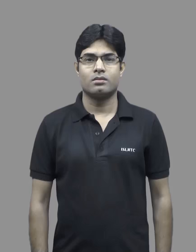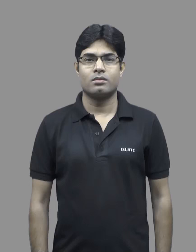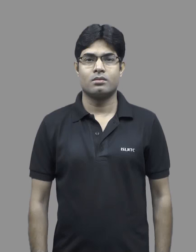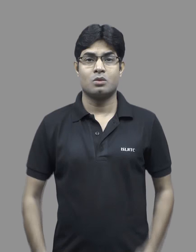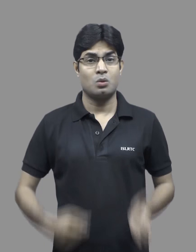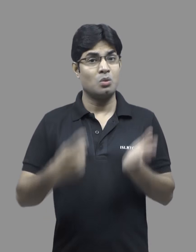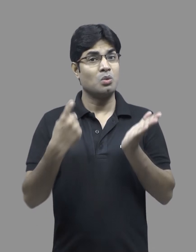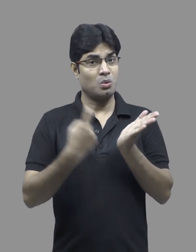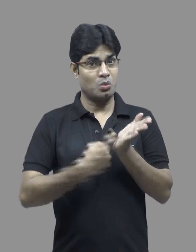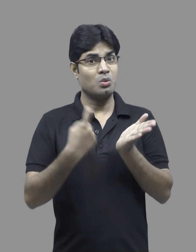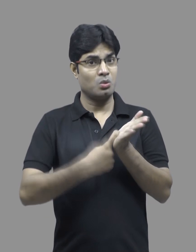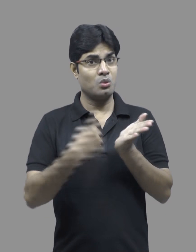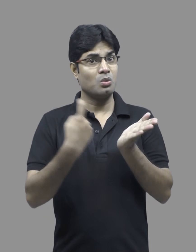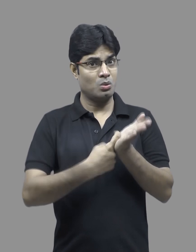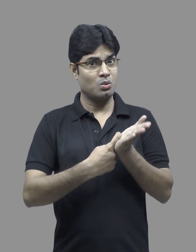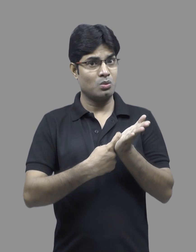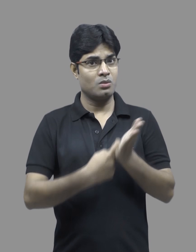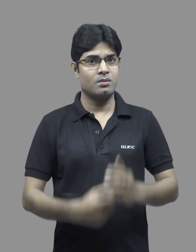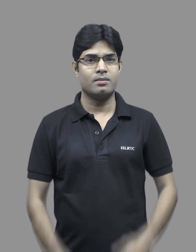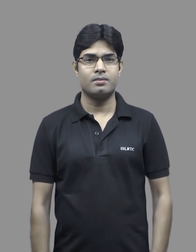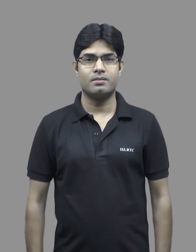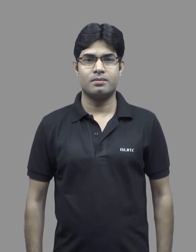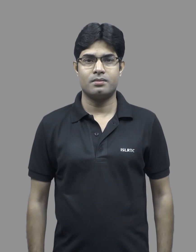Rule